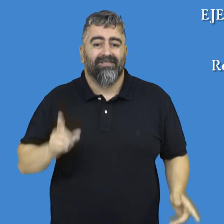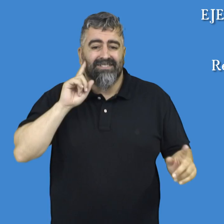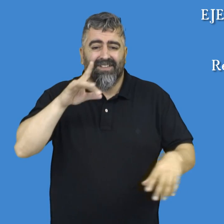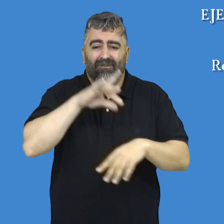caso